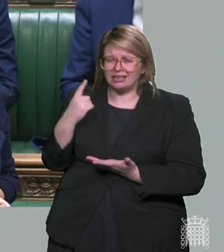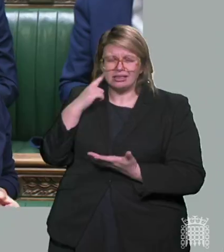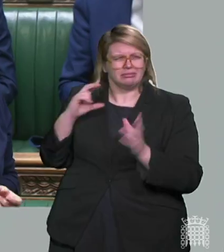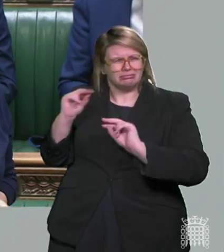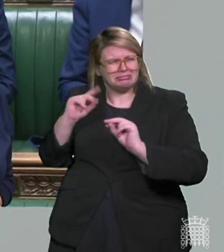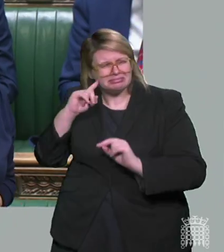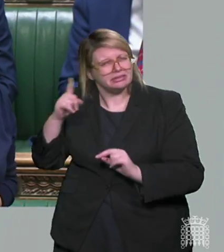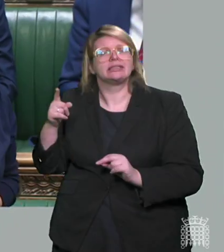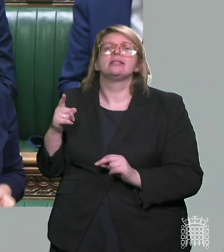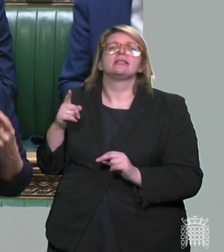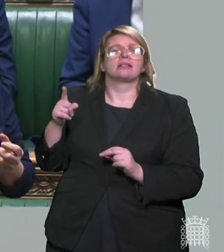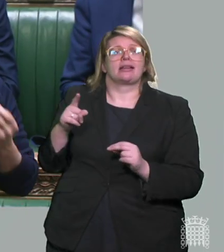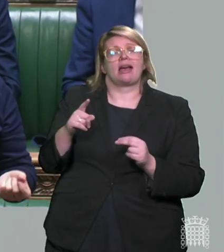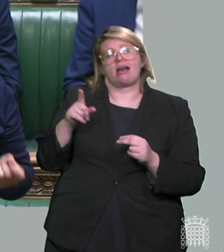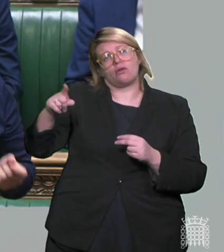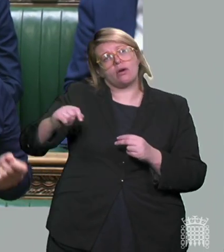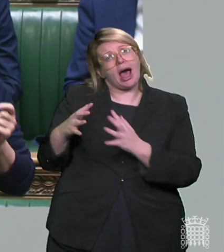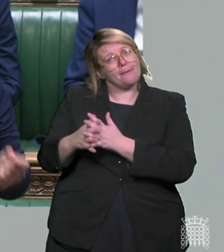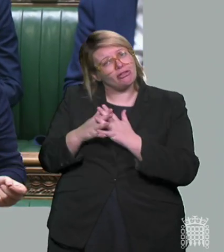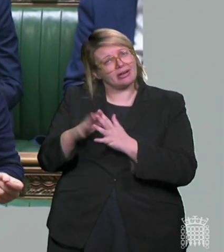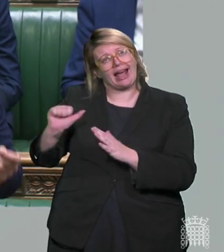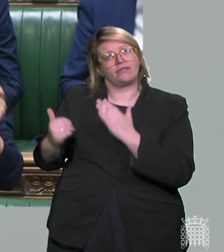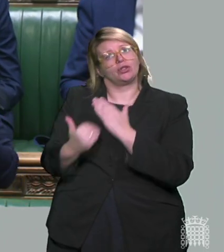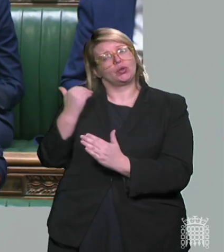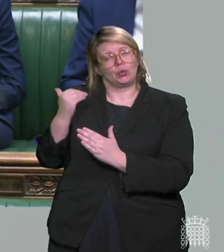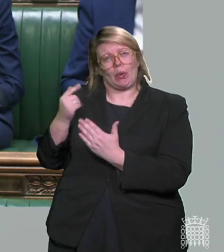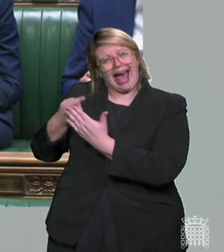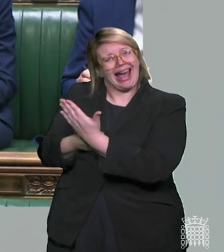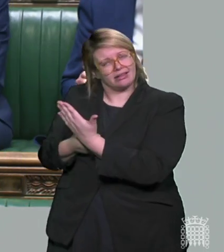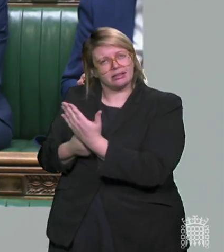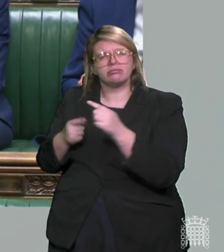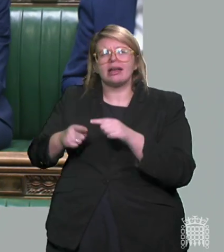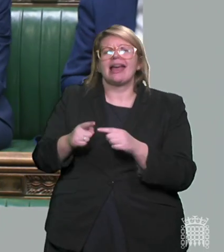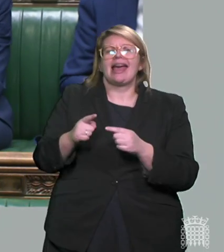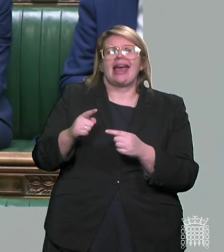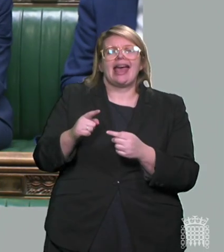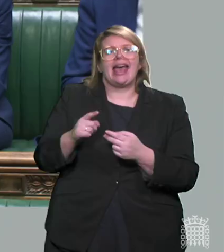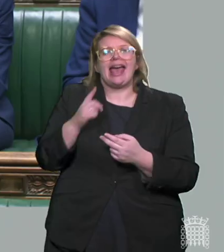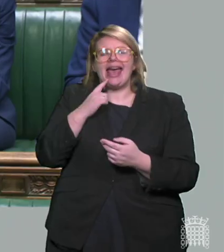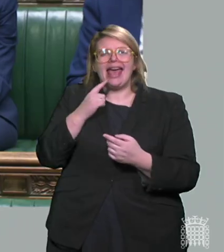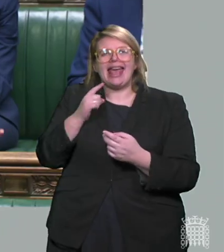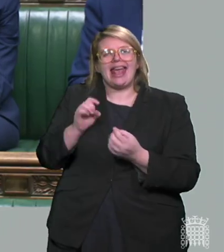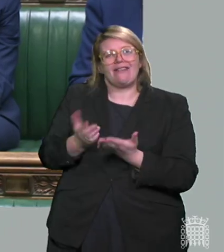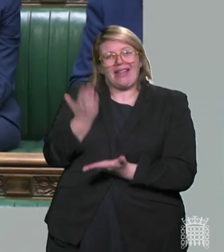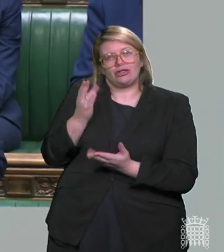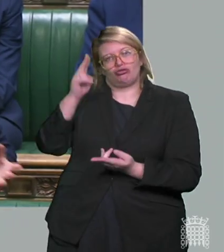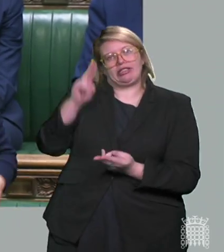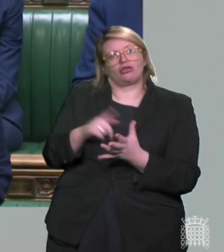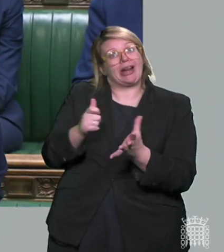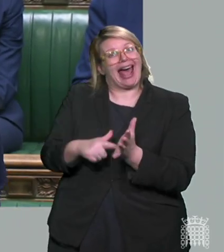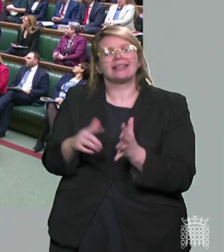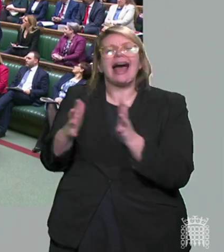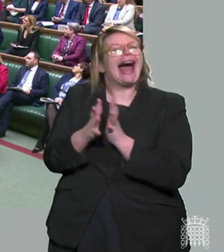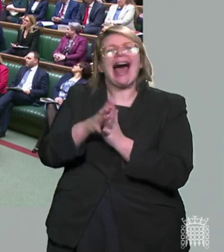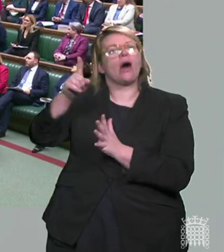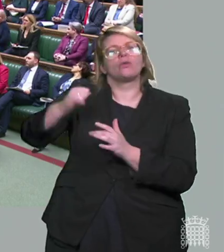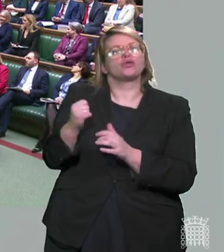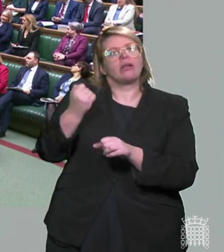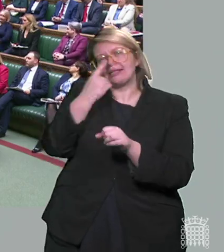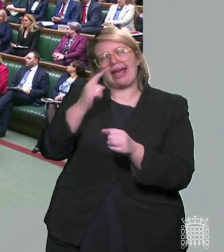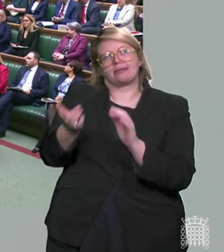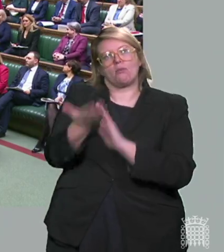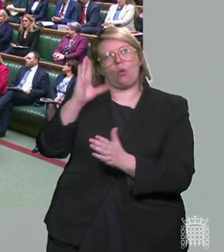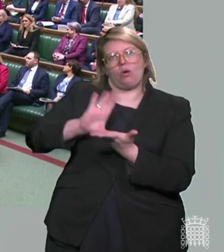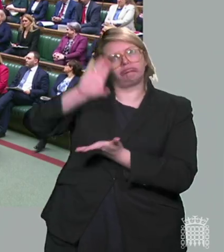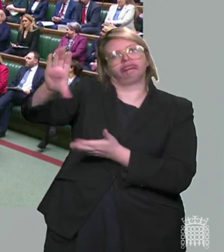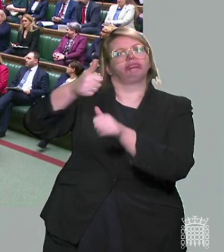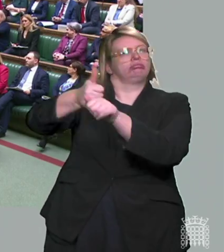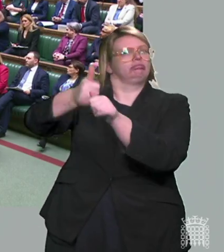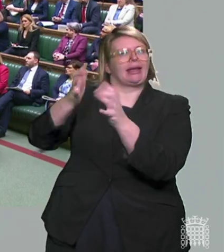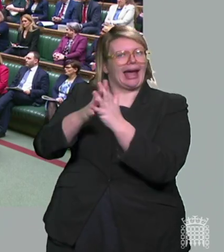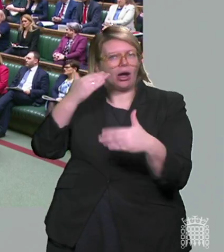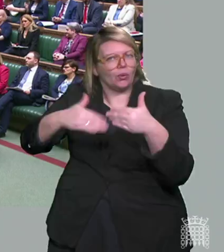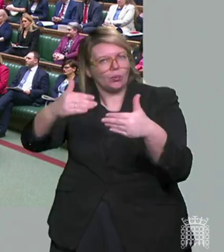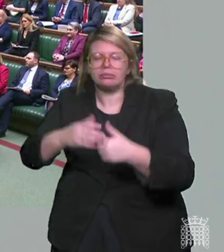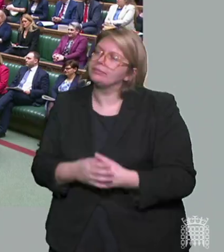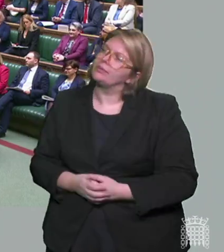Inflation Reduction Act 2022 in the US. What is the UK Government’s response to the Inflation Reduction Act so that we can secure investment in Scotland and in the rest of the UK?